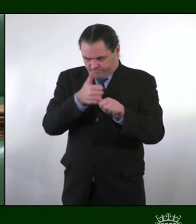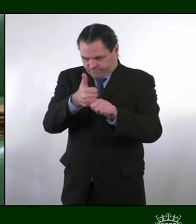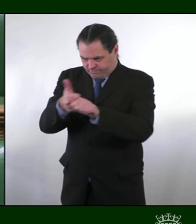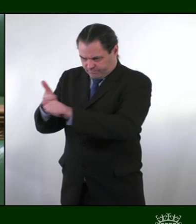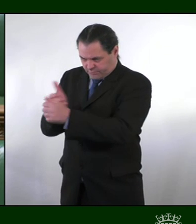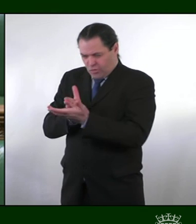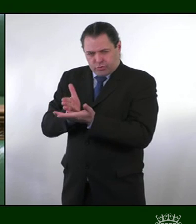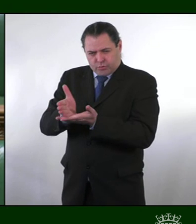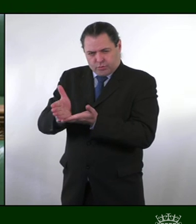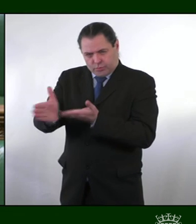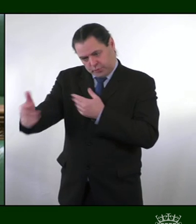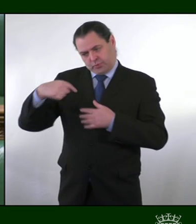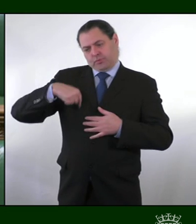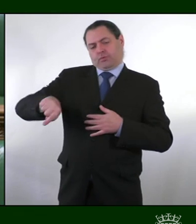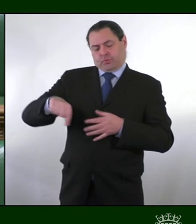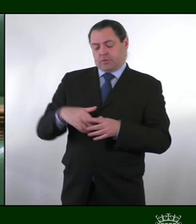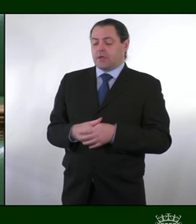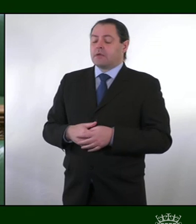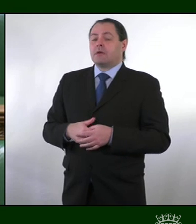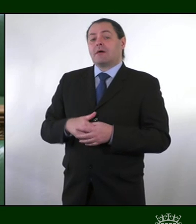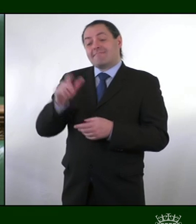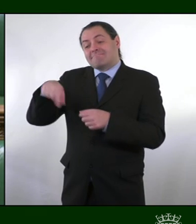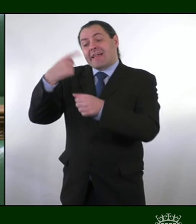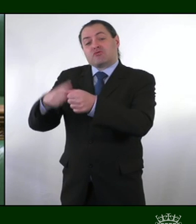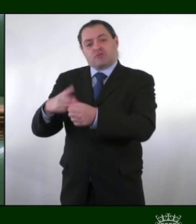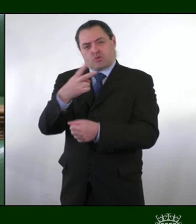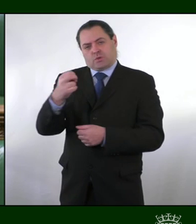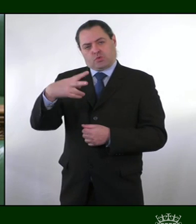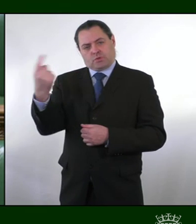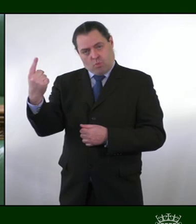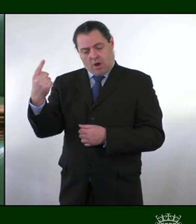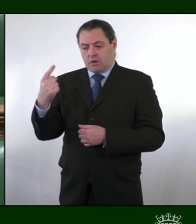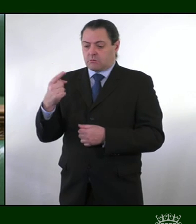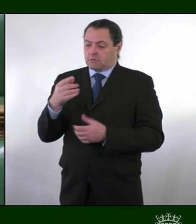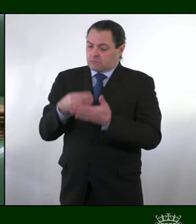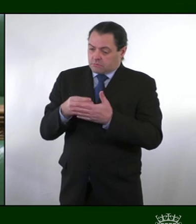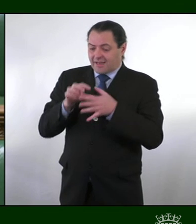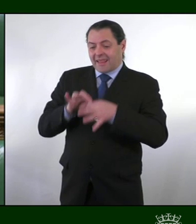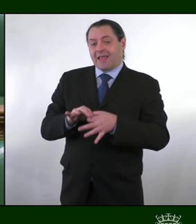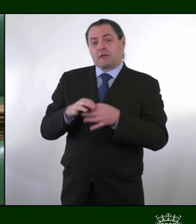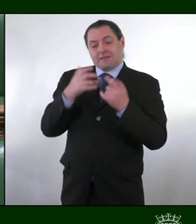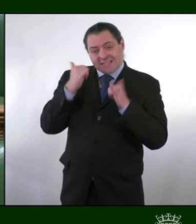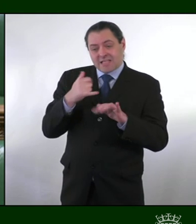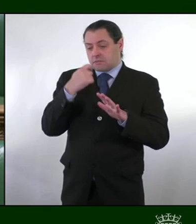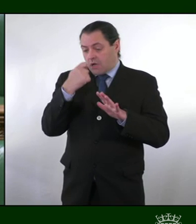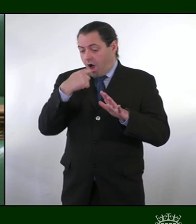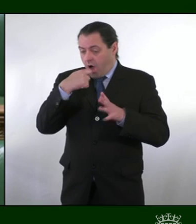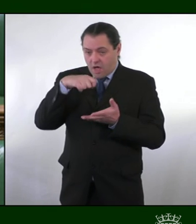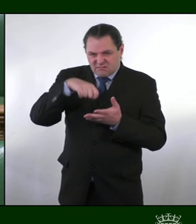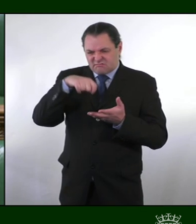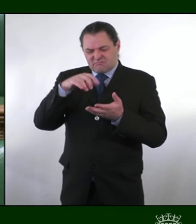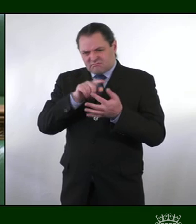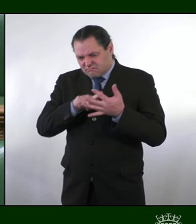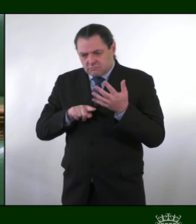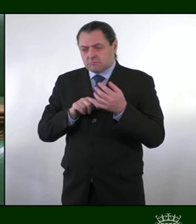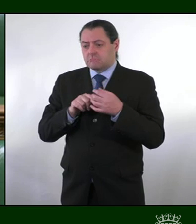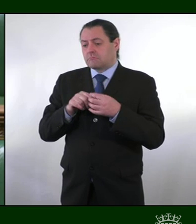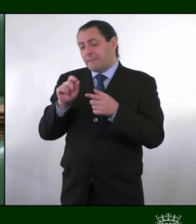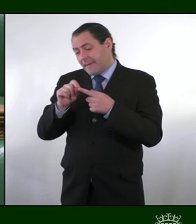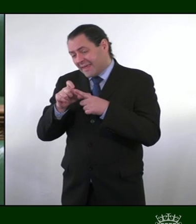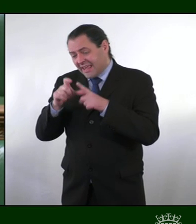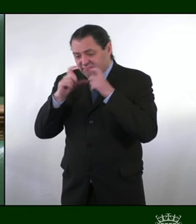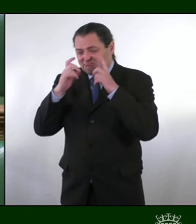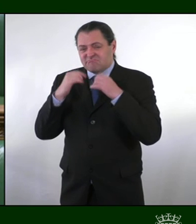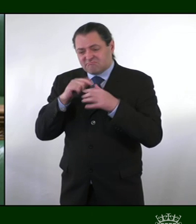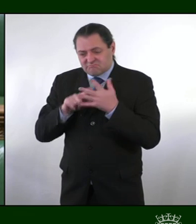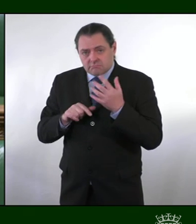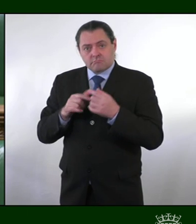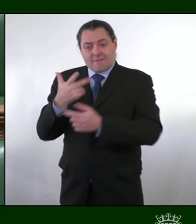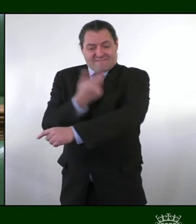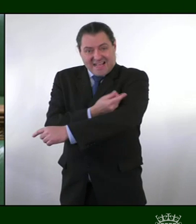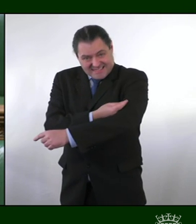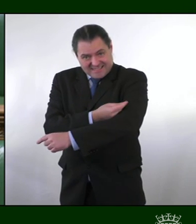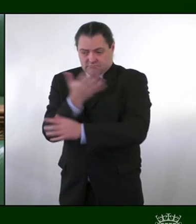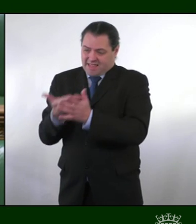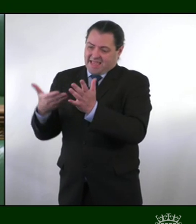Next year, to fund our programmes on testing, personal protective equipment and vaccines, we are allocating an initial £18 billion.